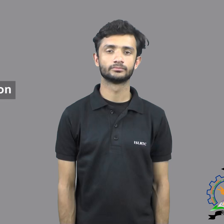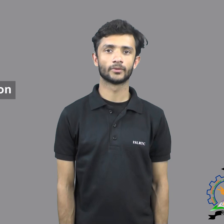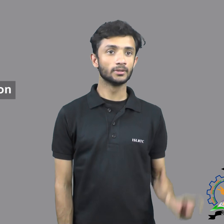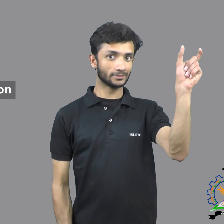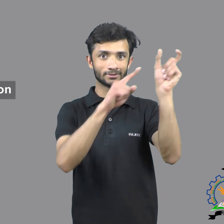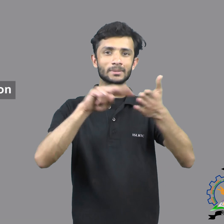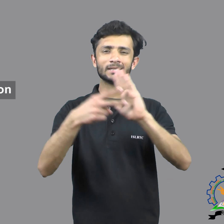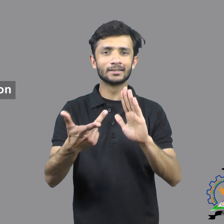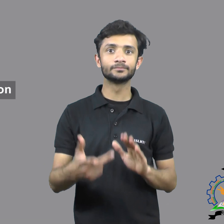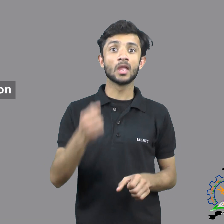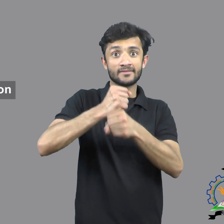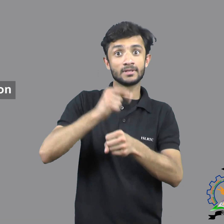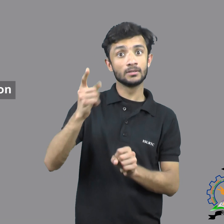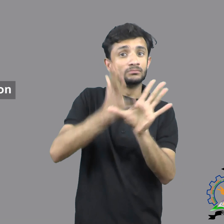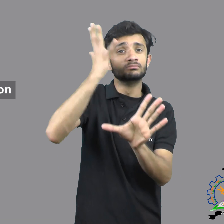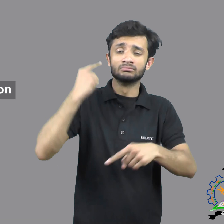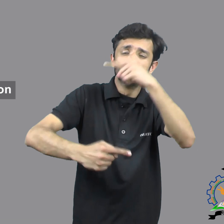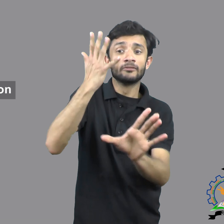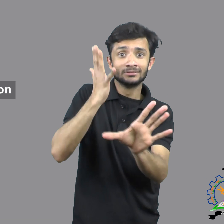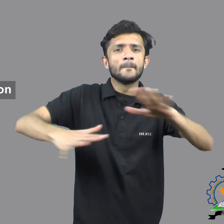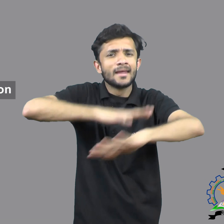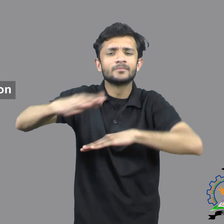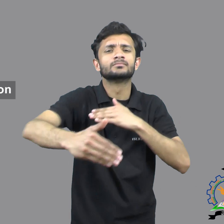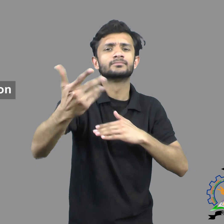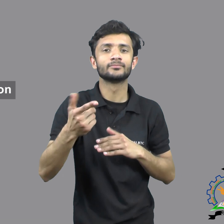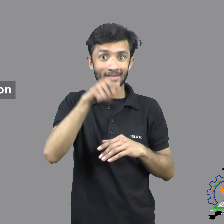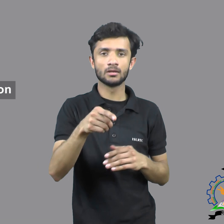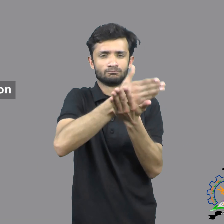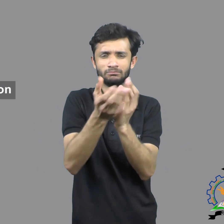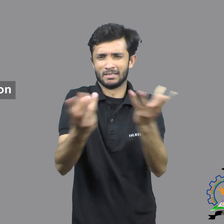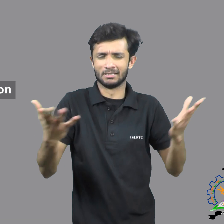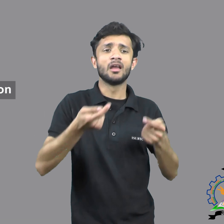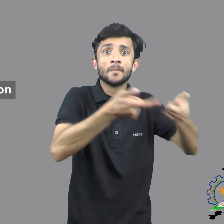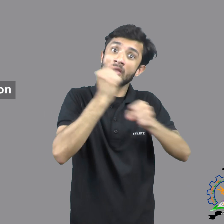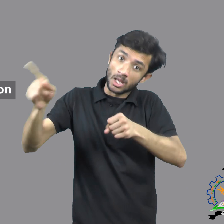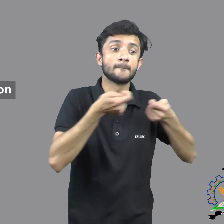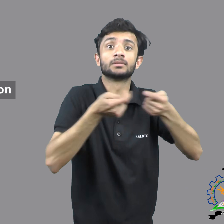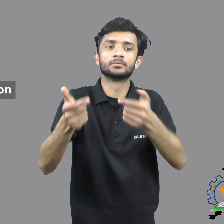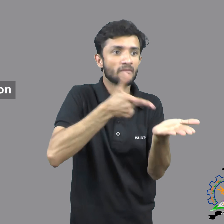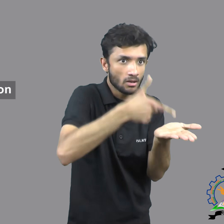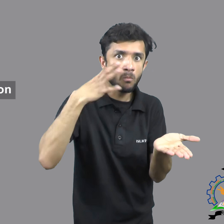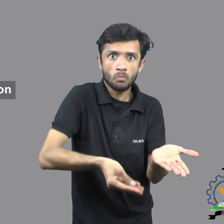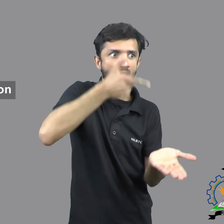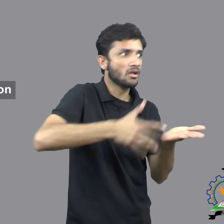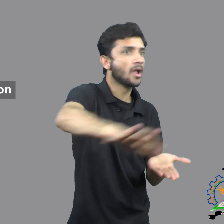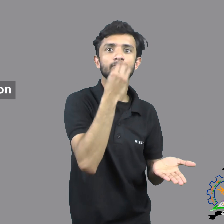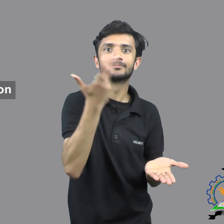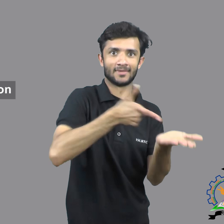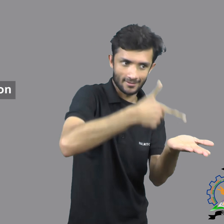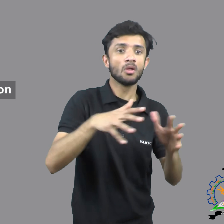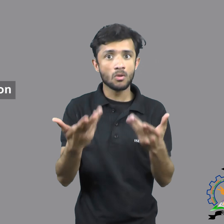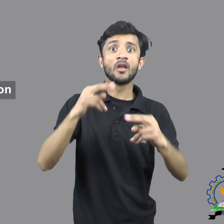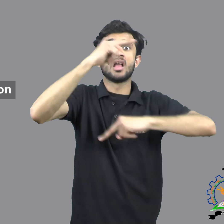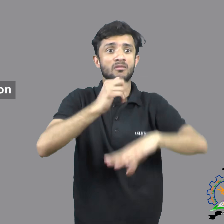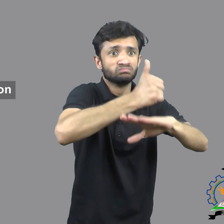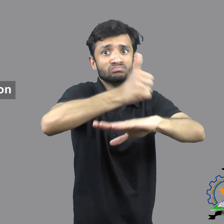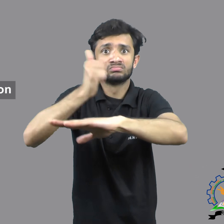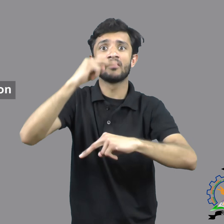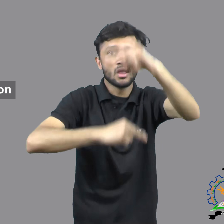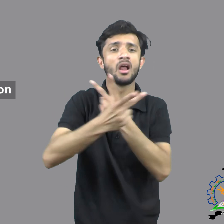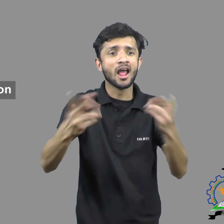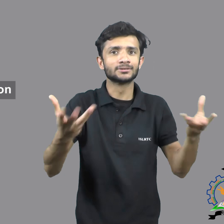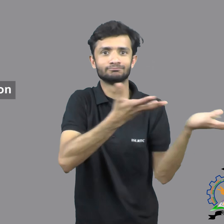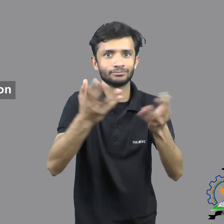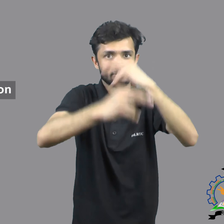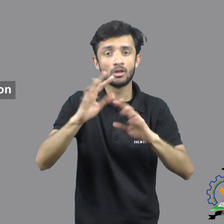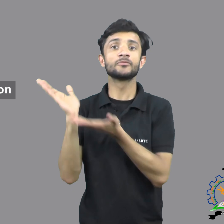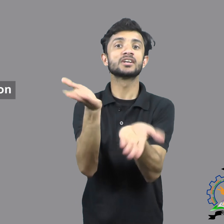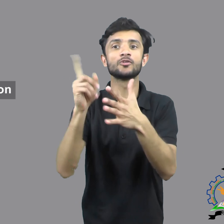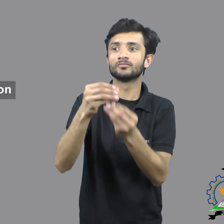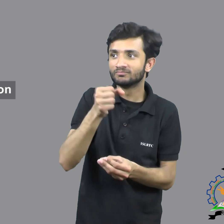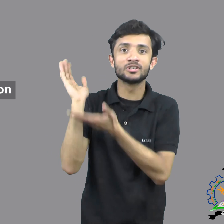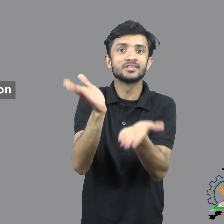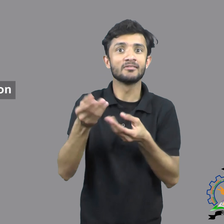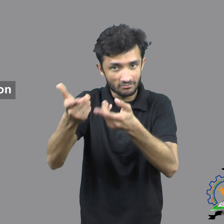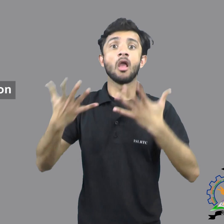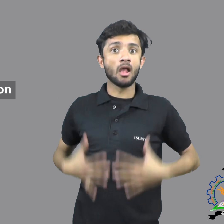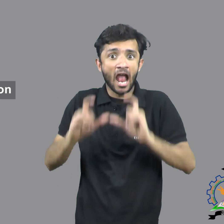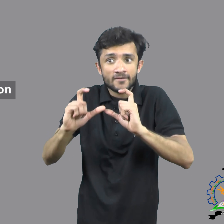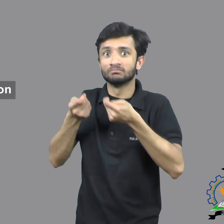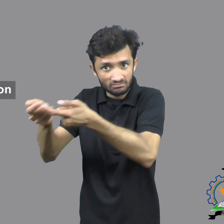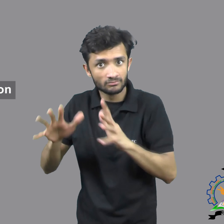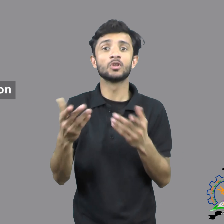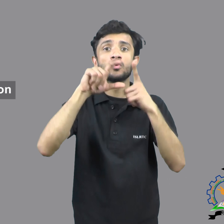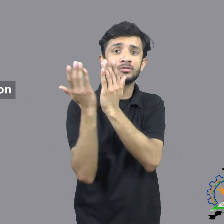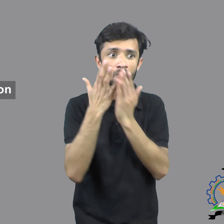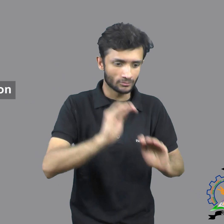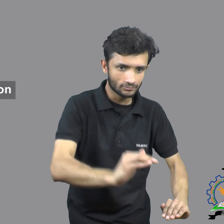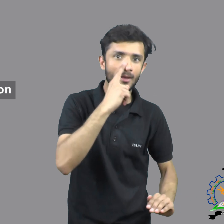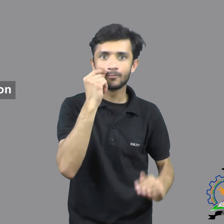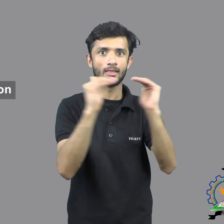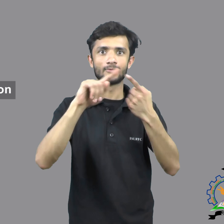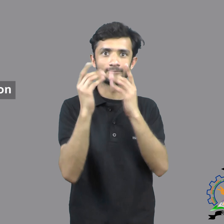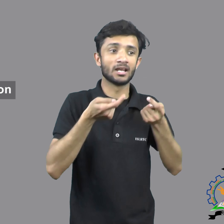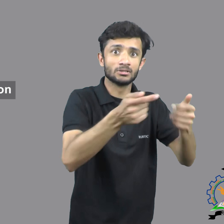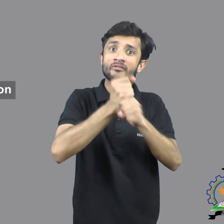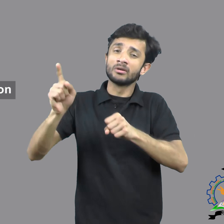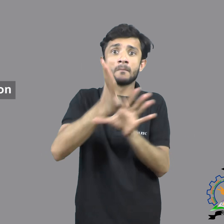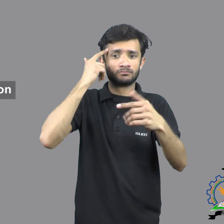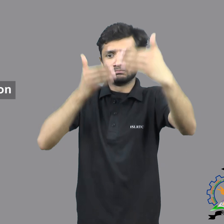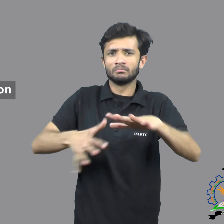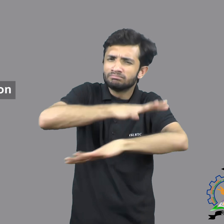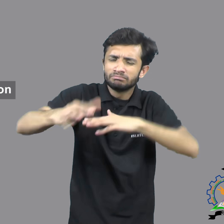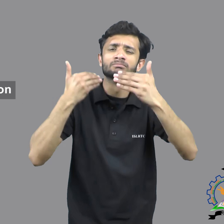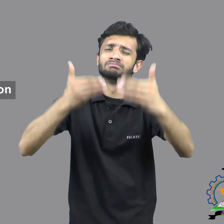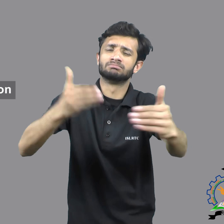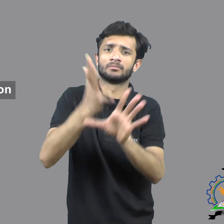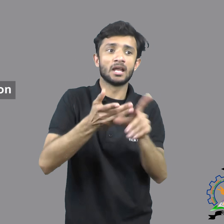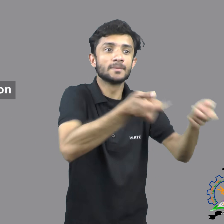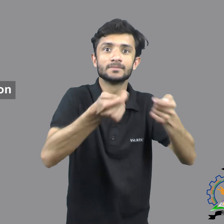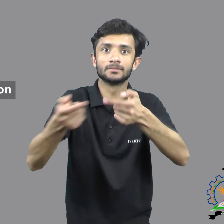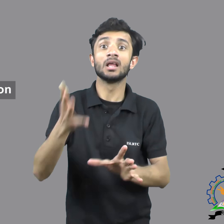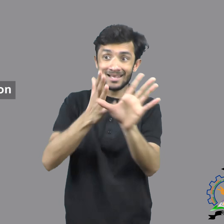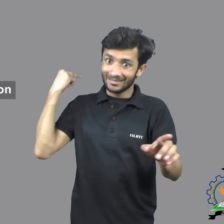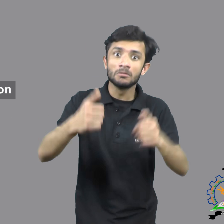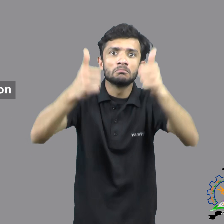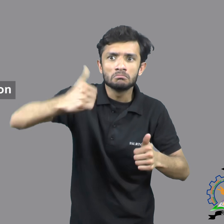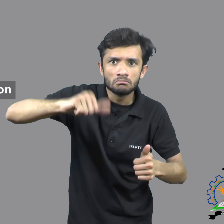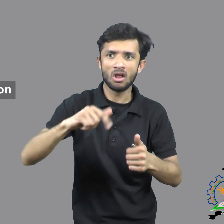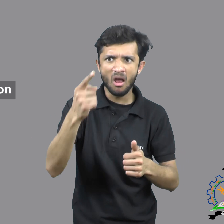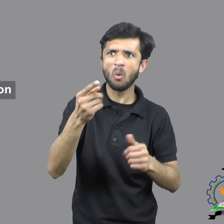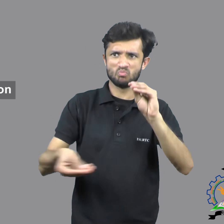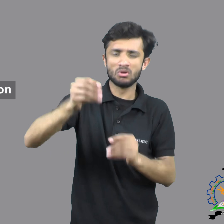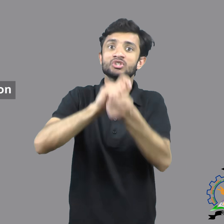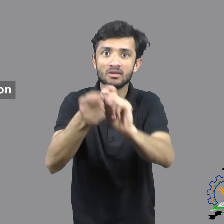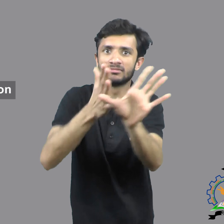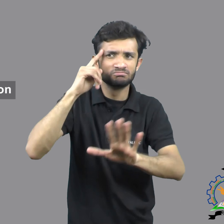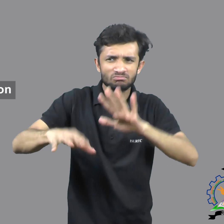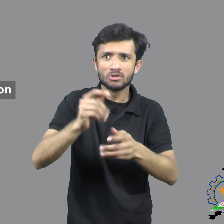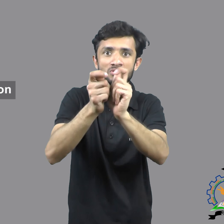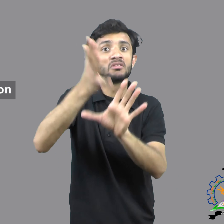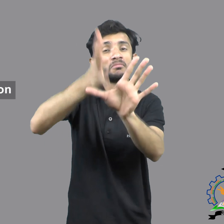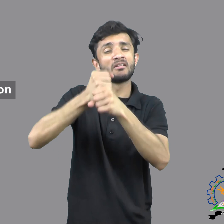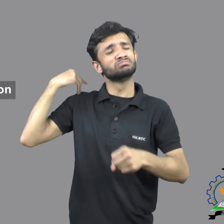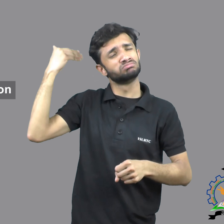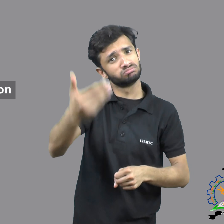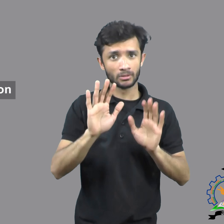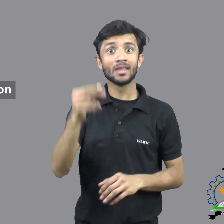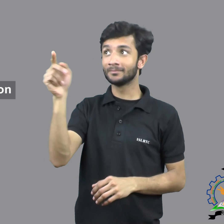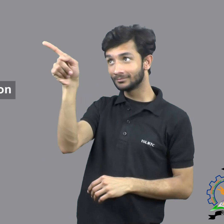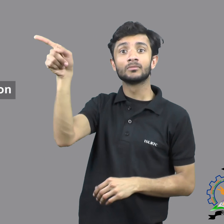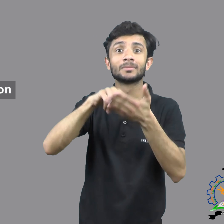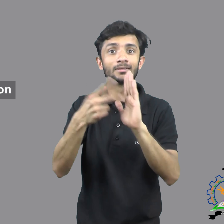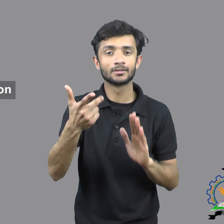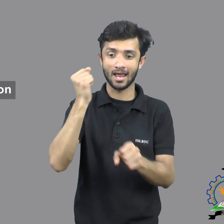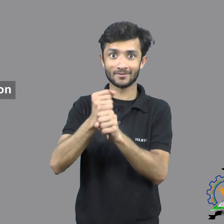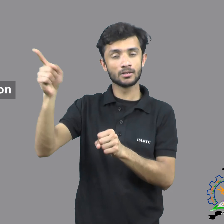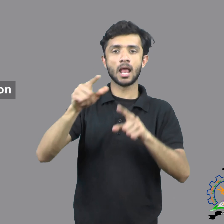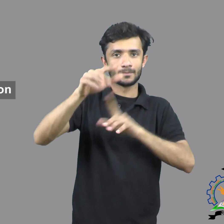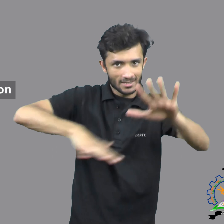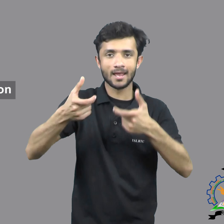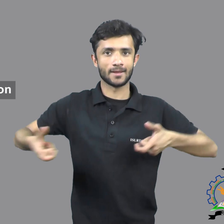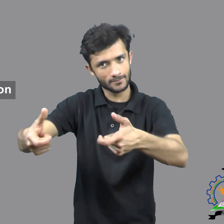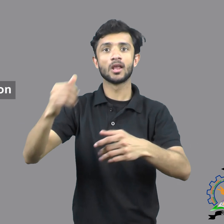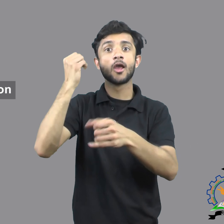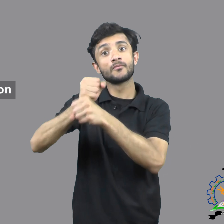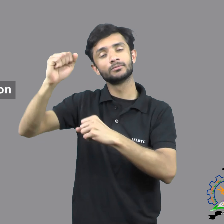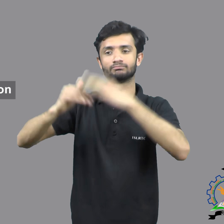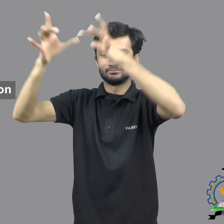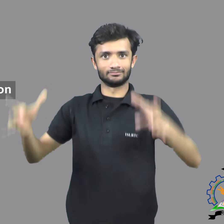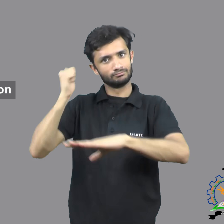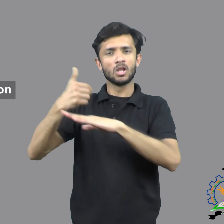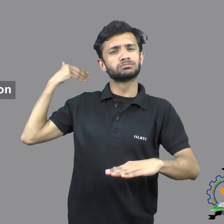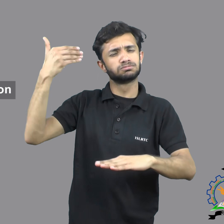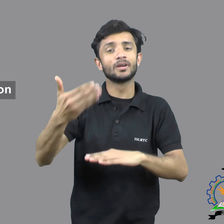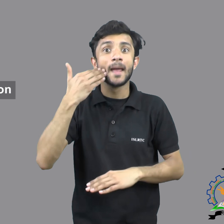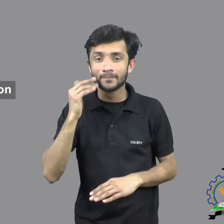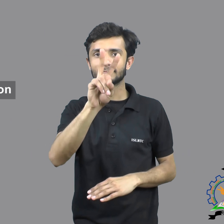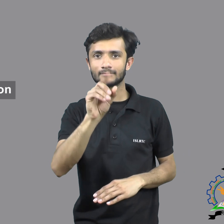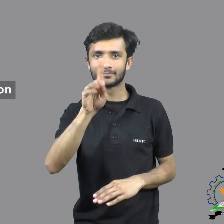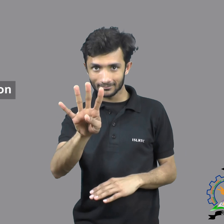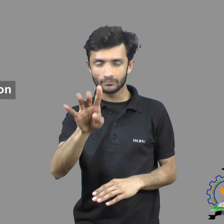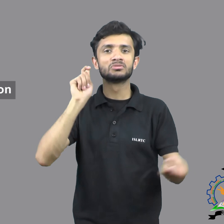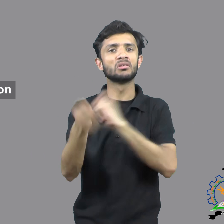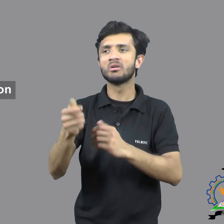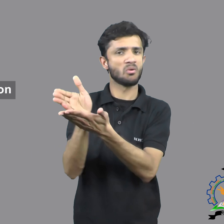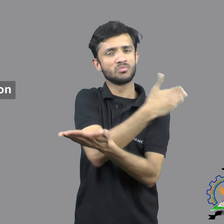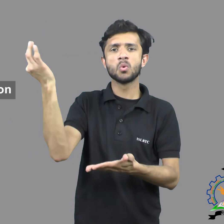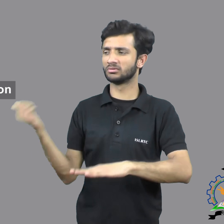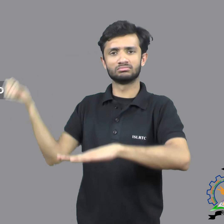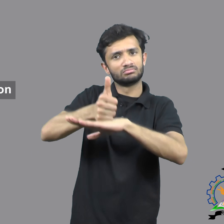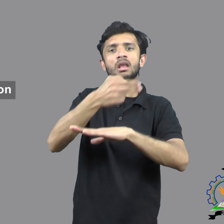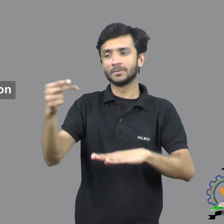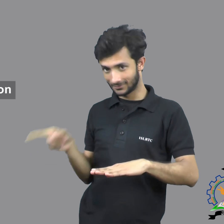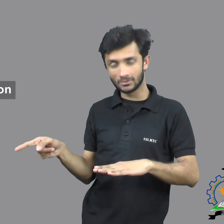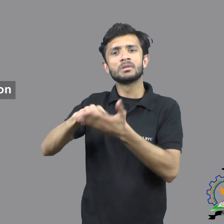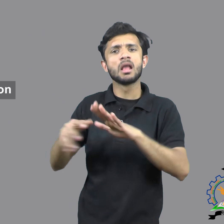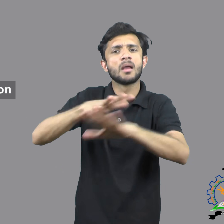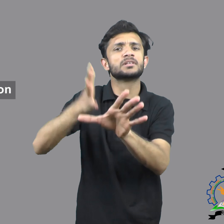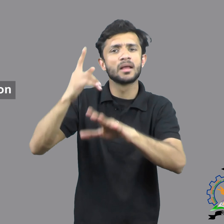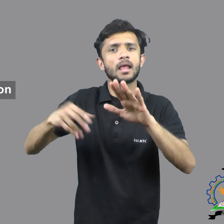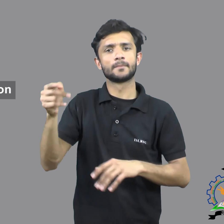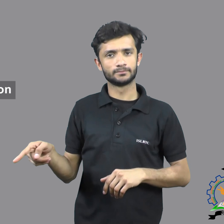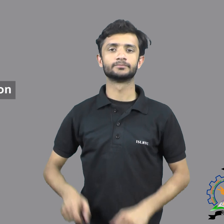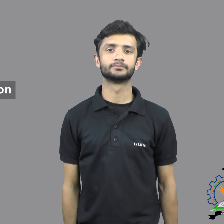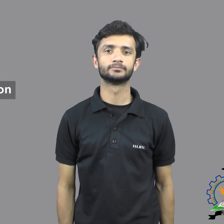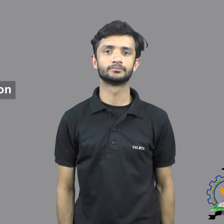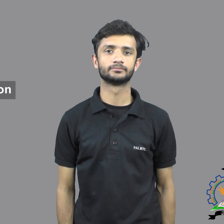Planning Commission Niti Ayog and 5 Year Plan